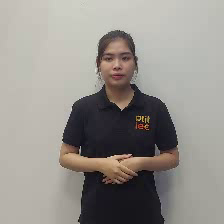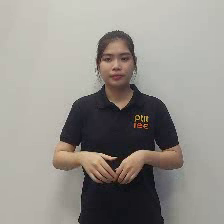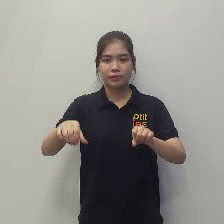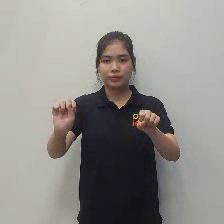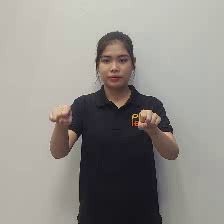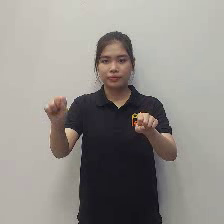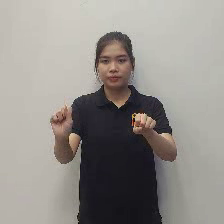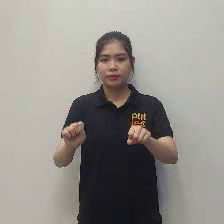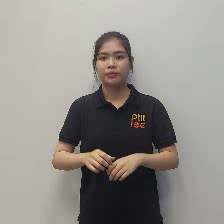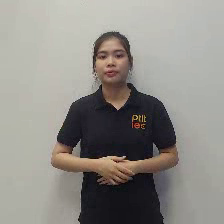Xe máy